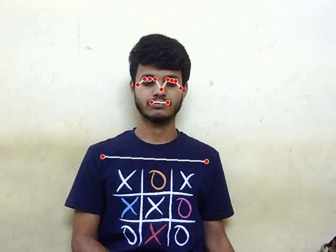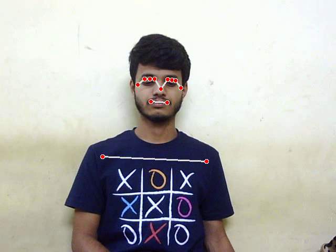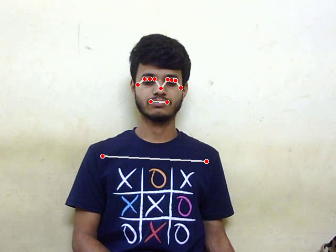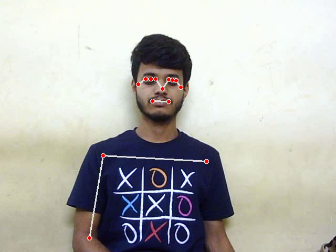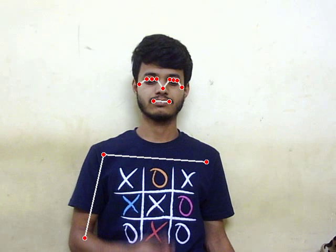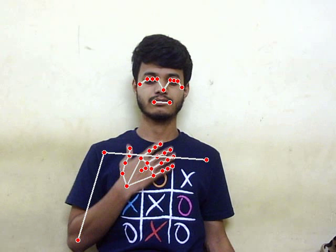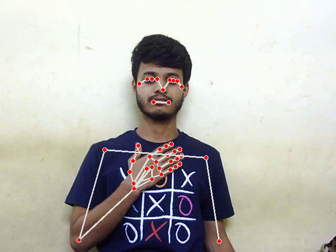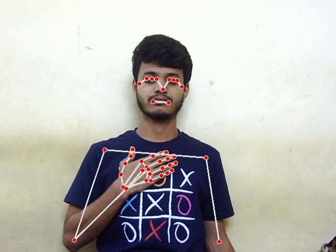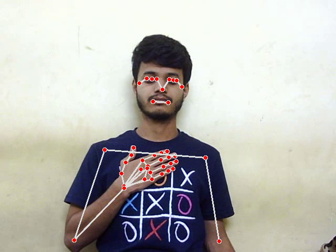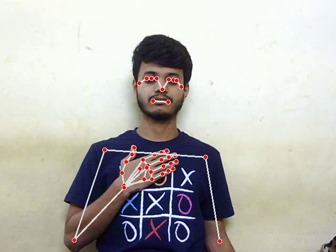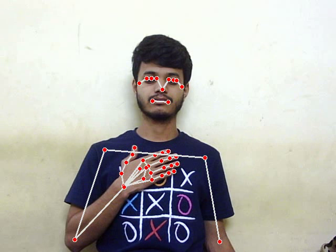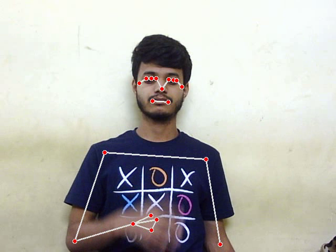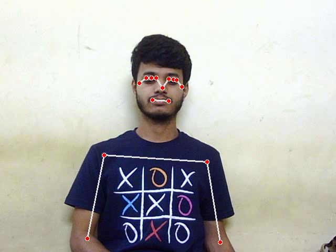my